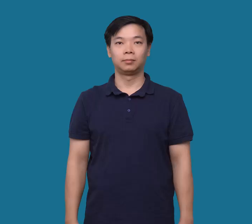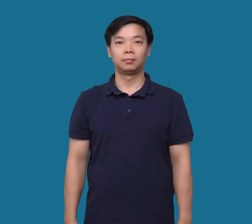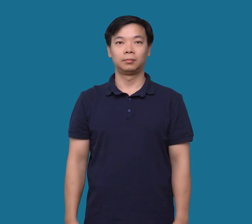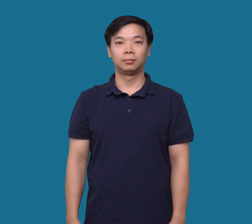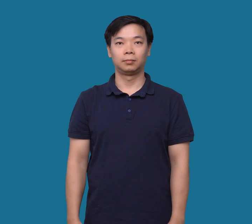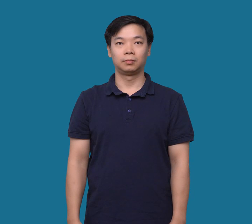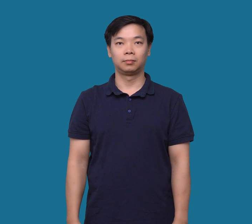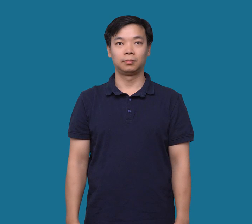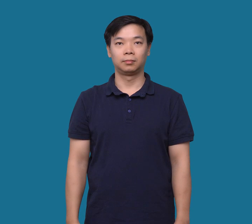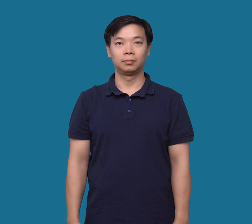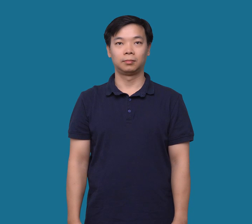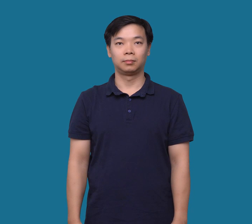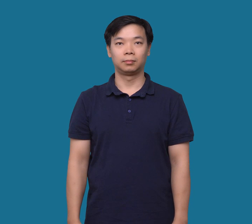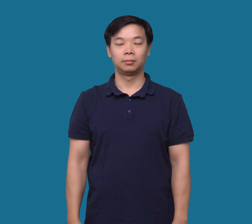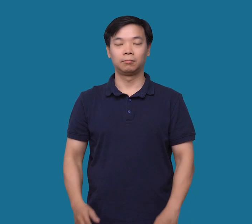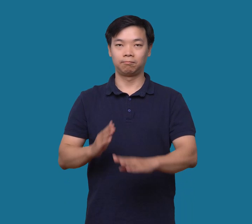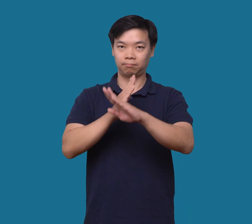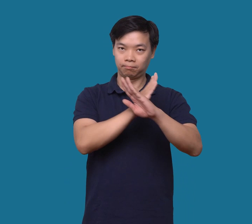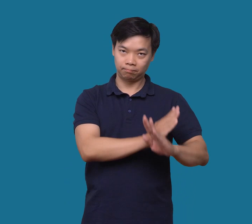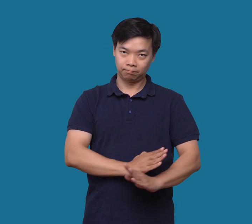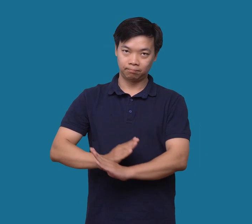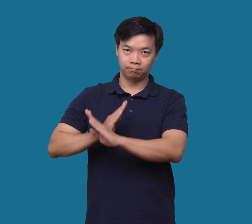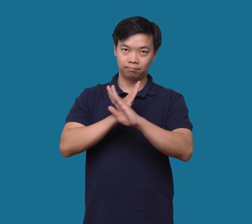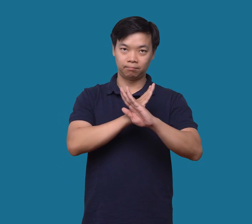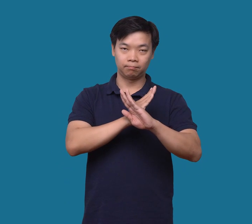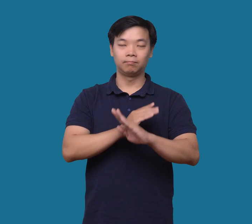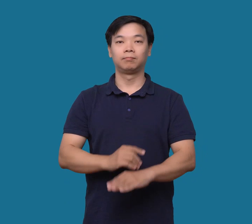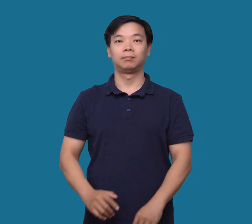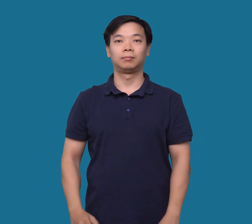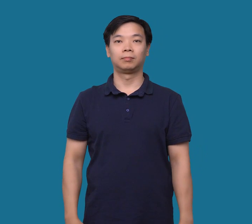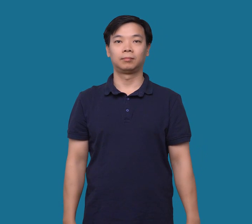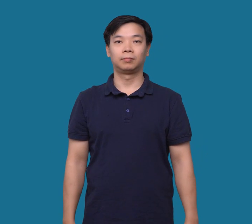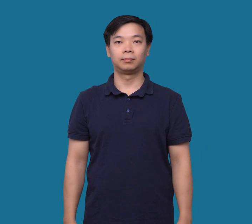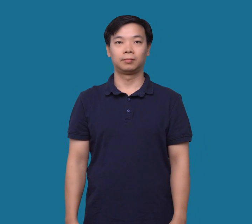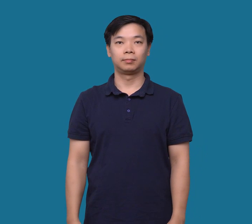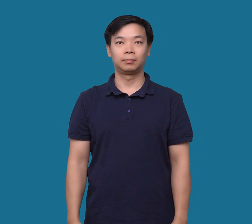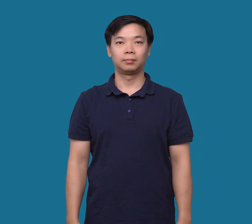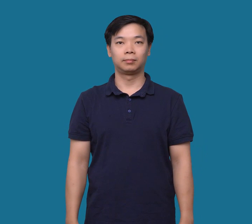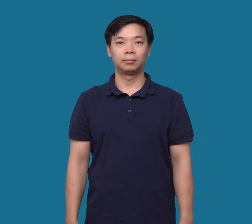tự vệ